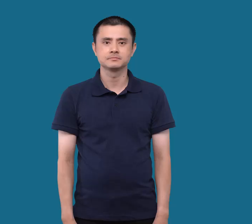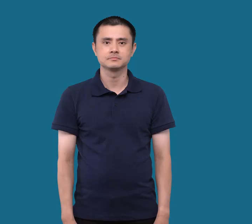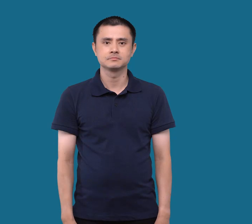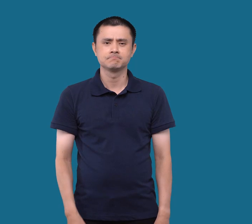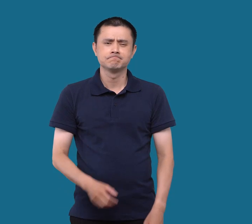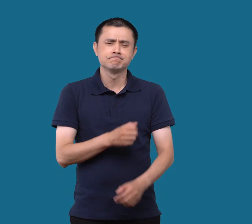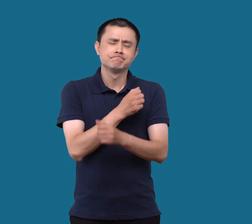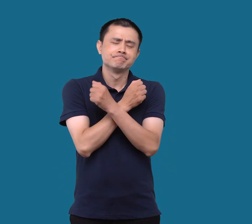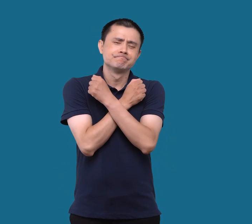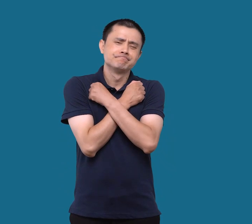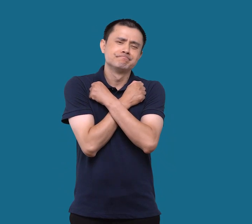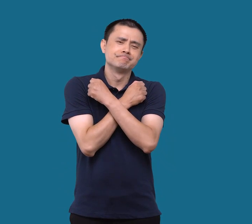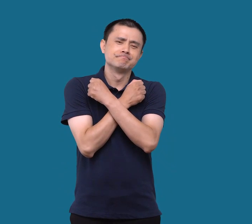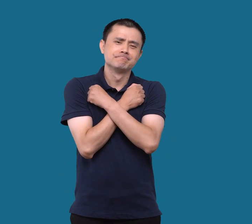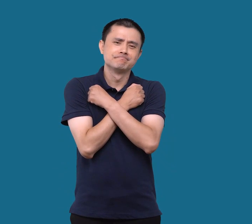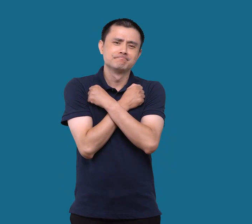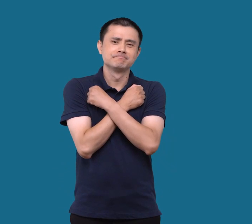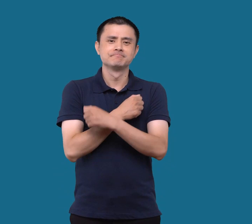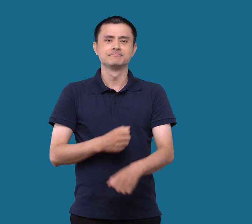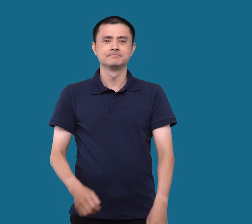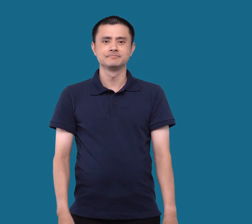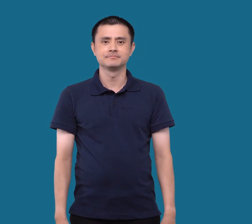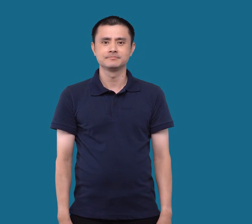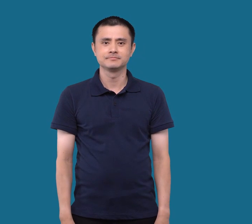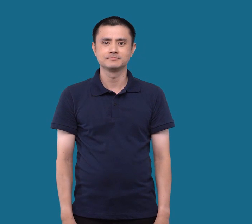ấm áp